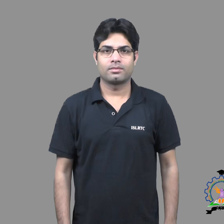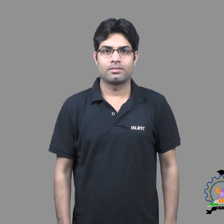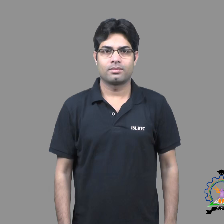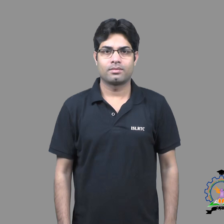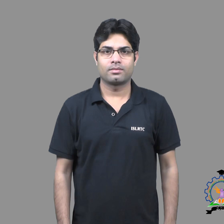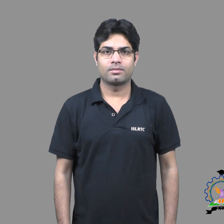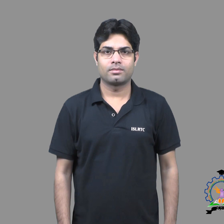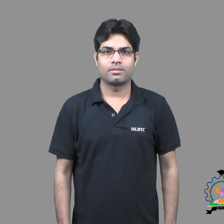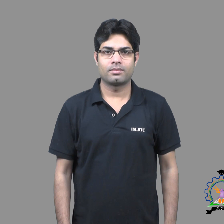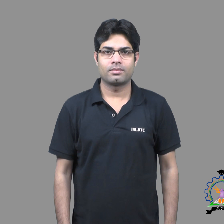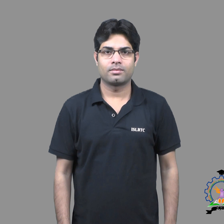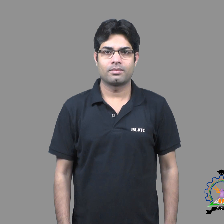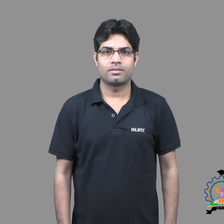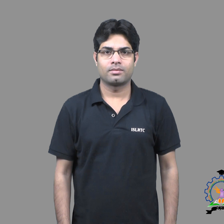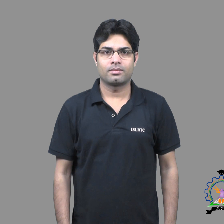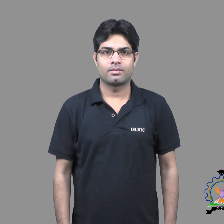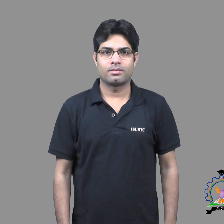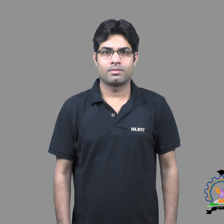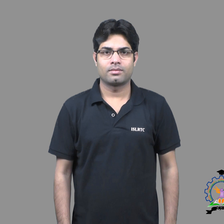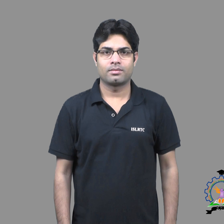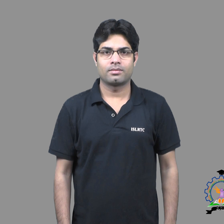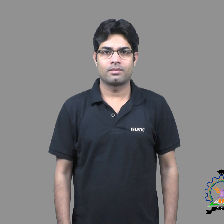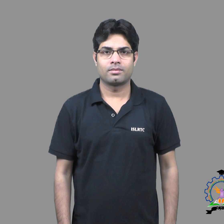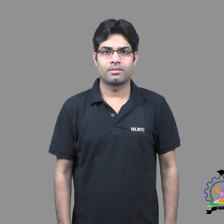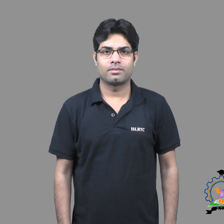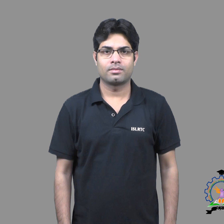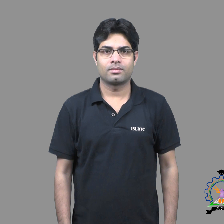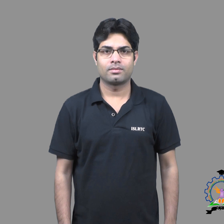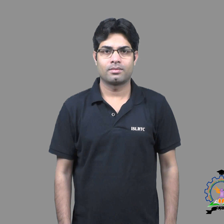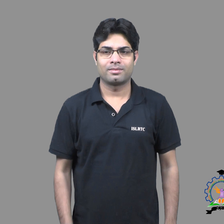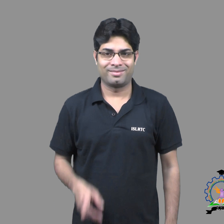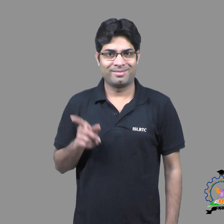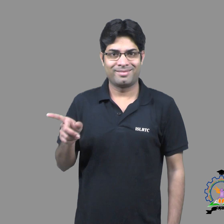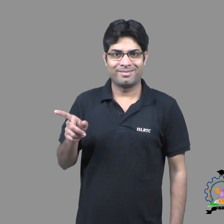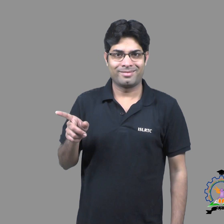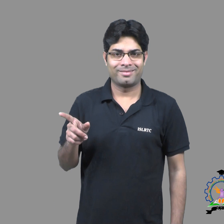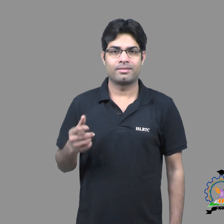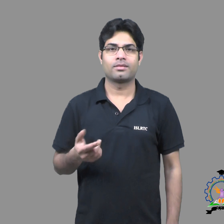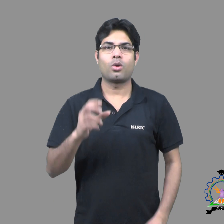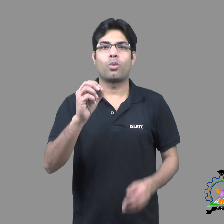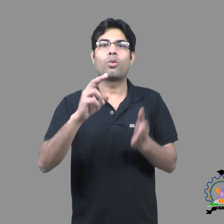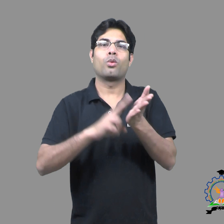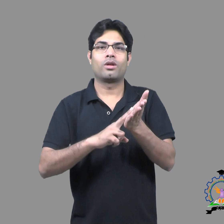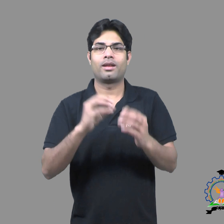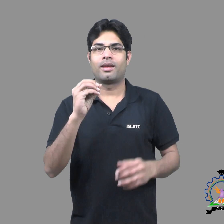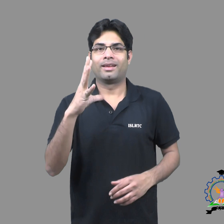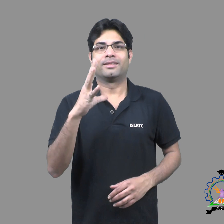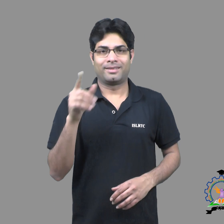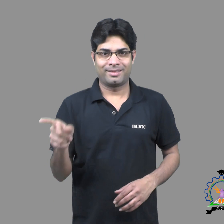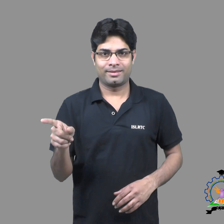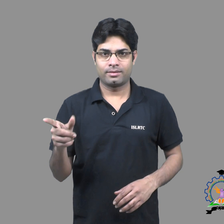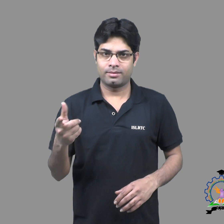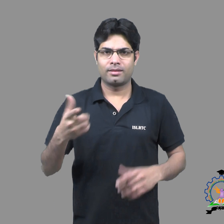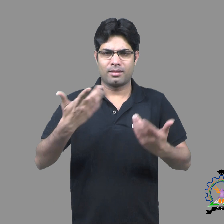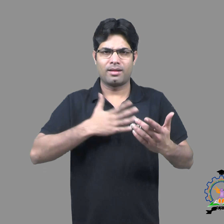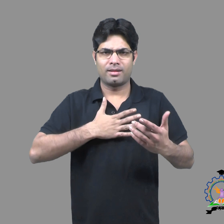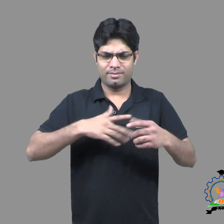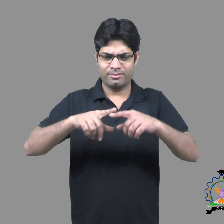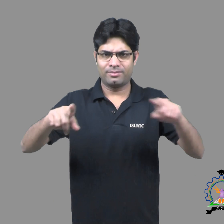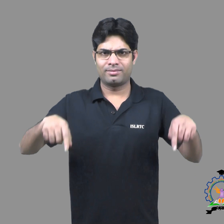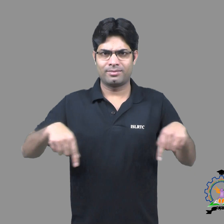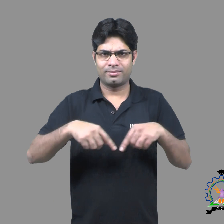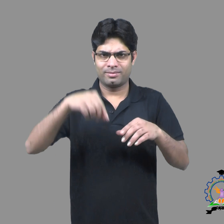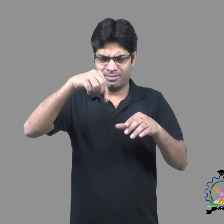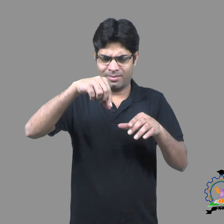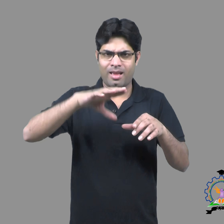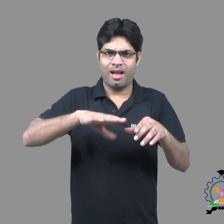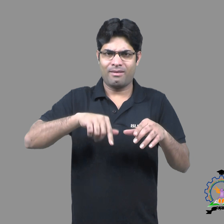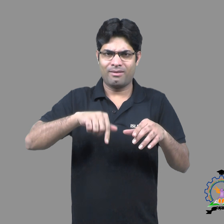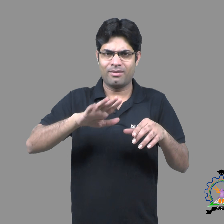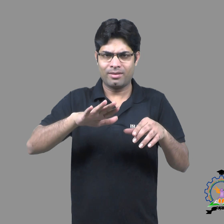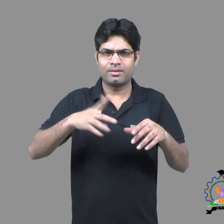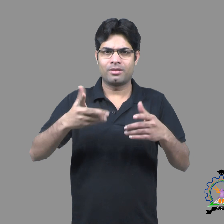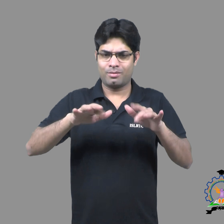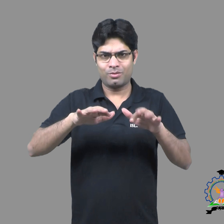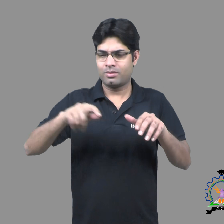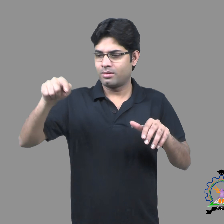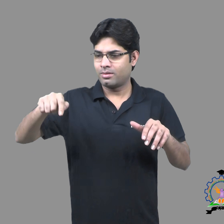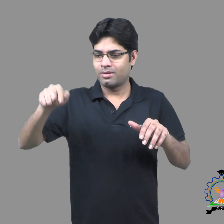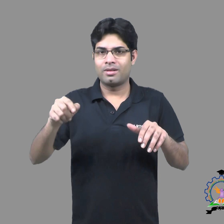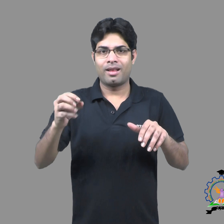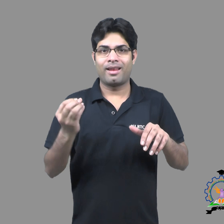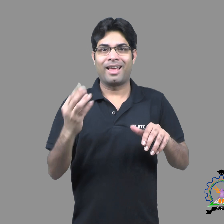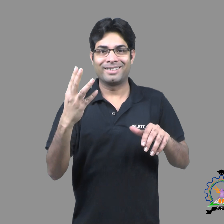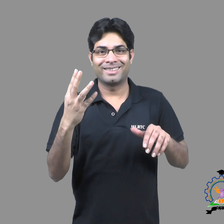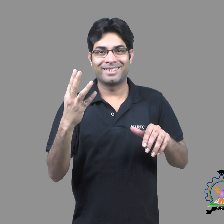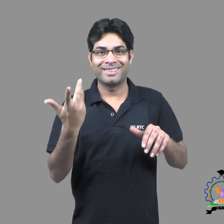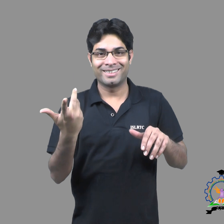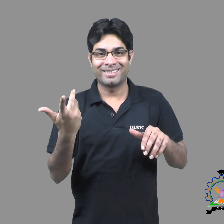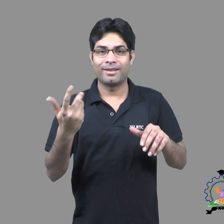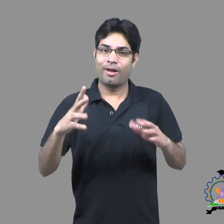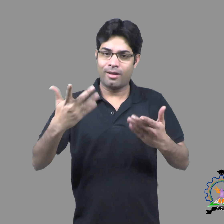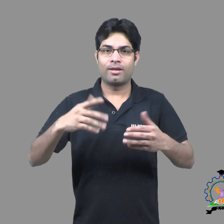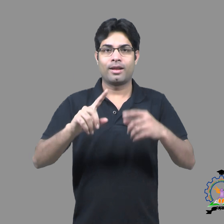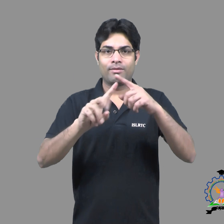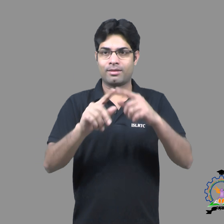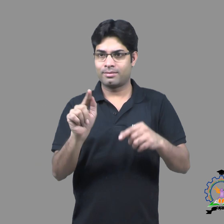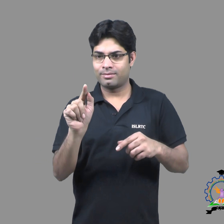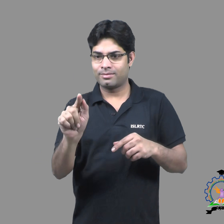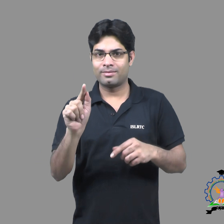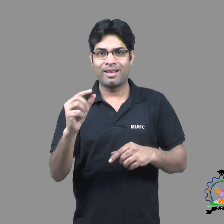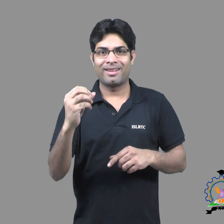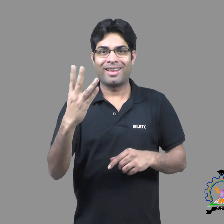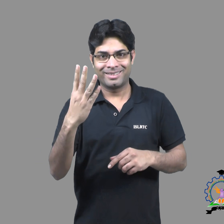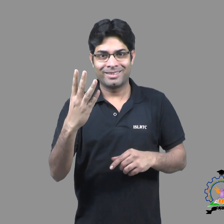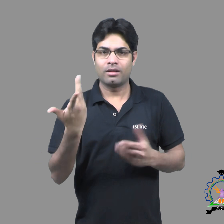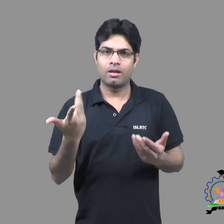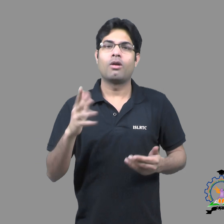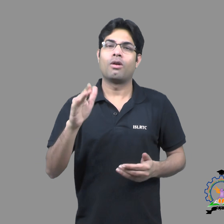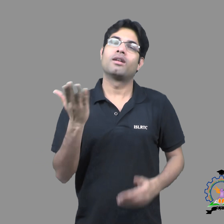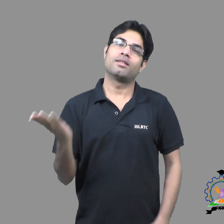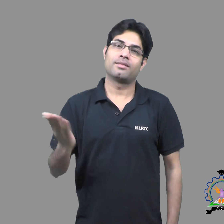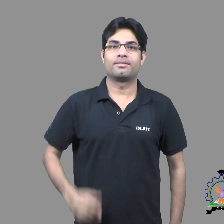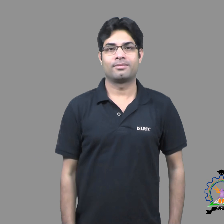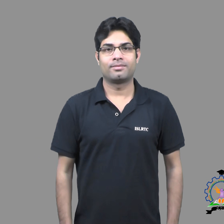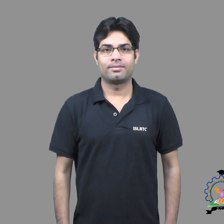Switch